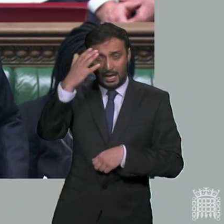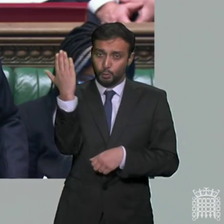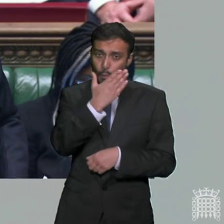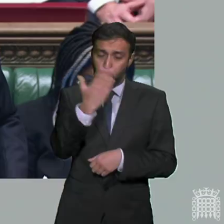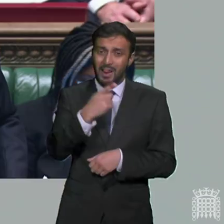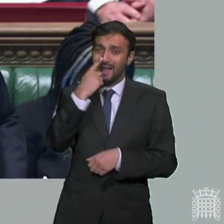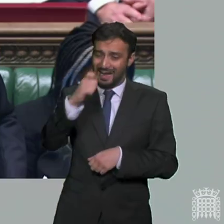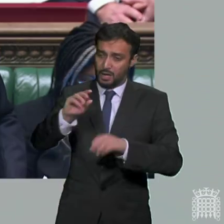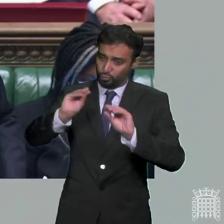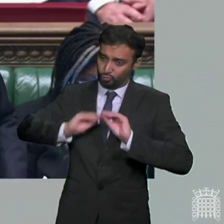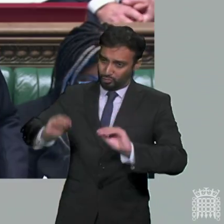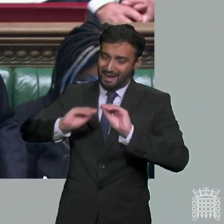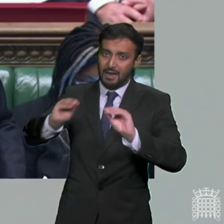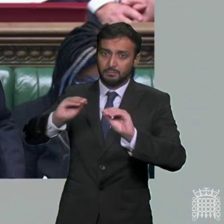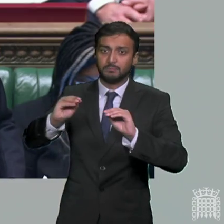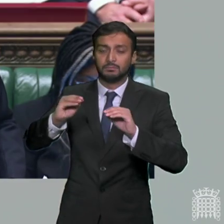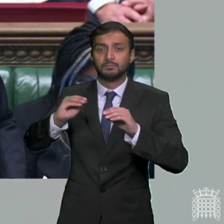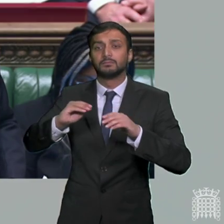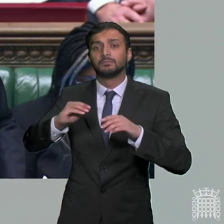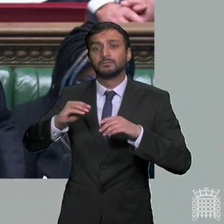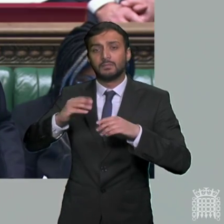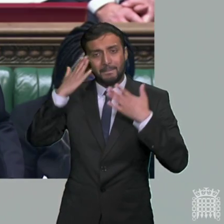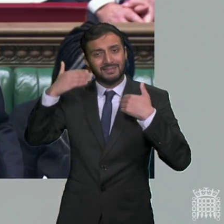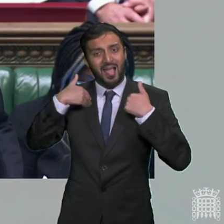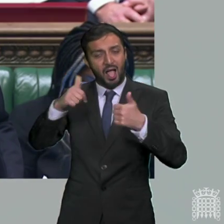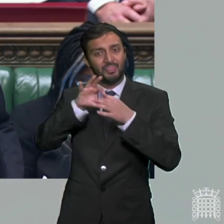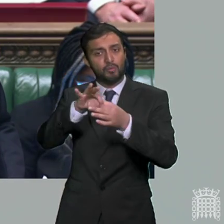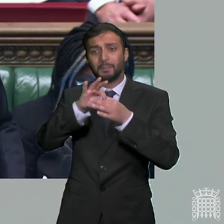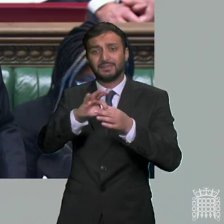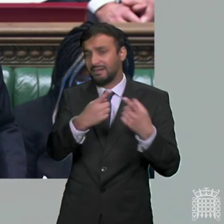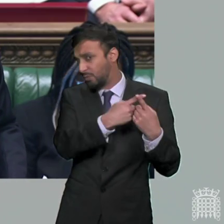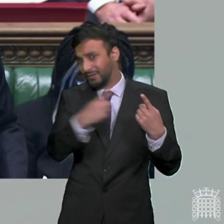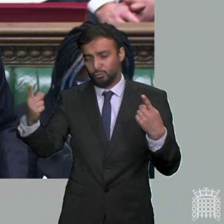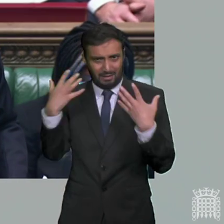Already six out of 10 are doing so. There is funding for all of them to have it.